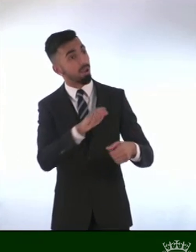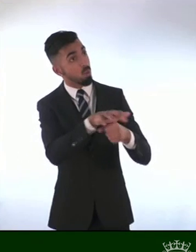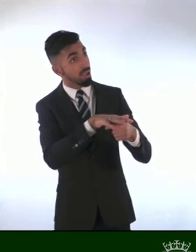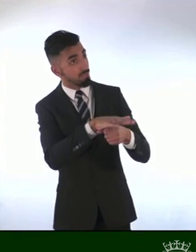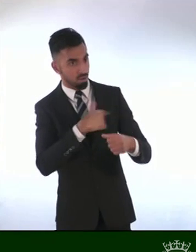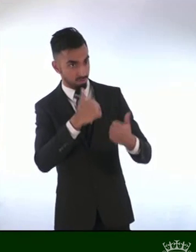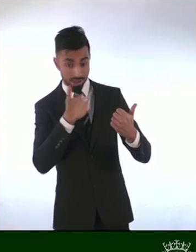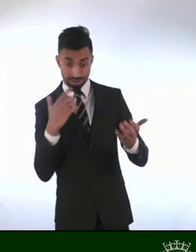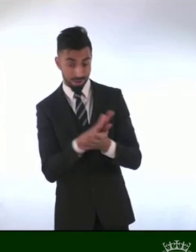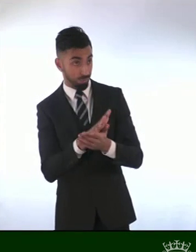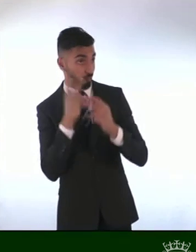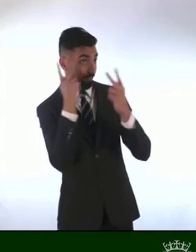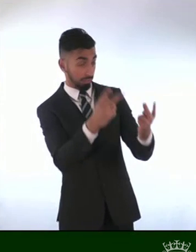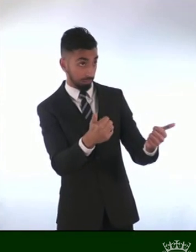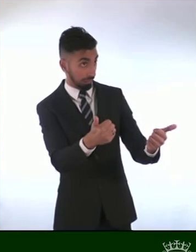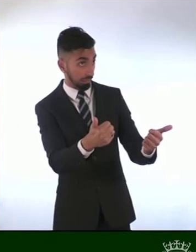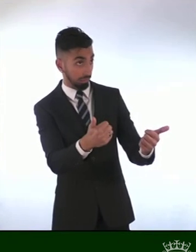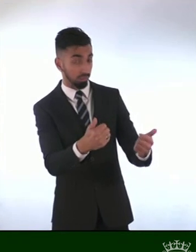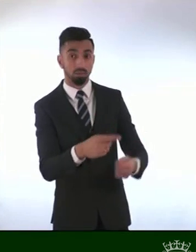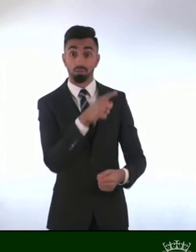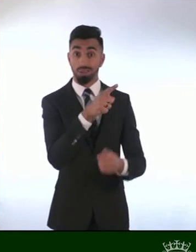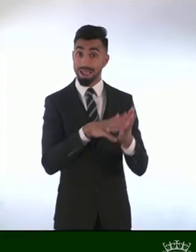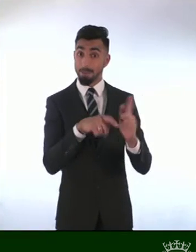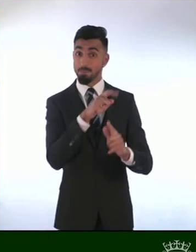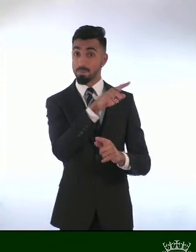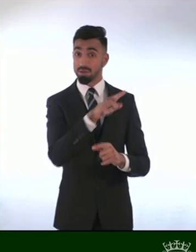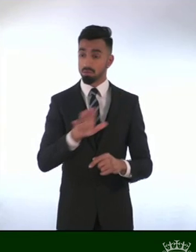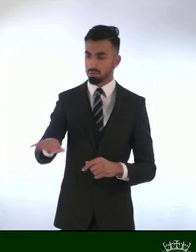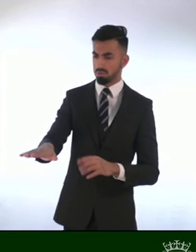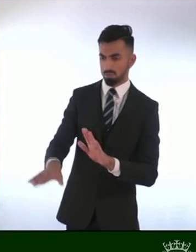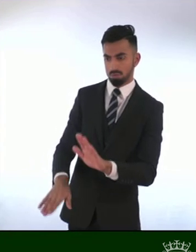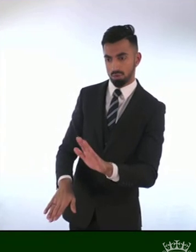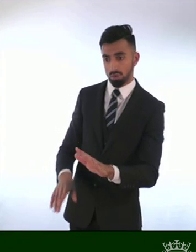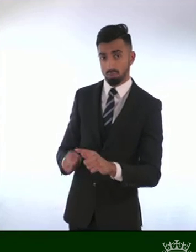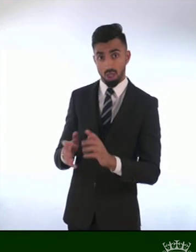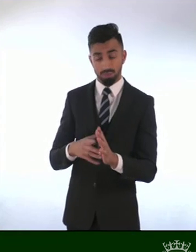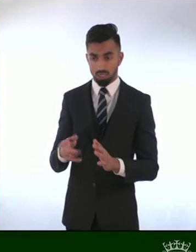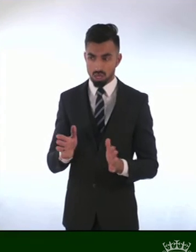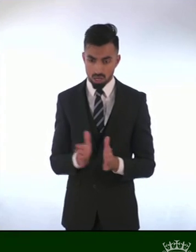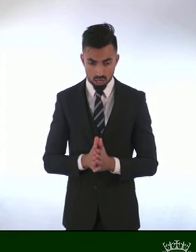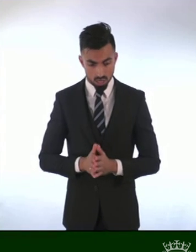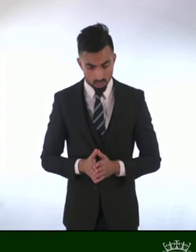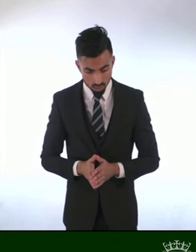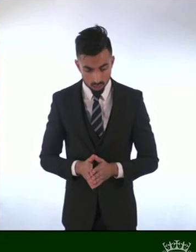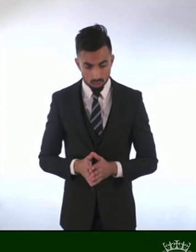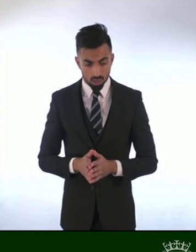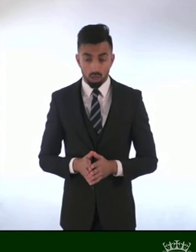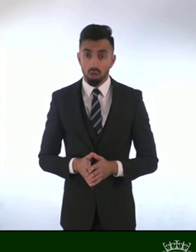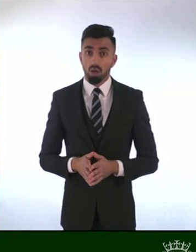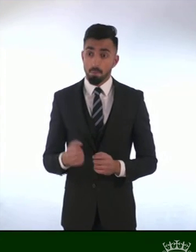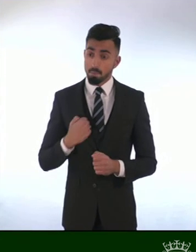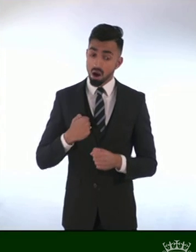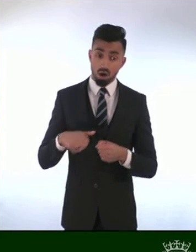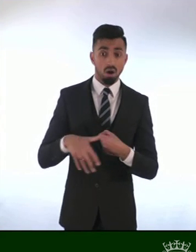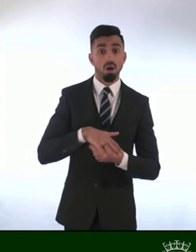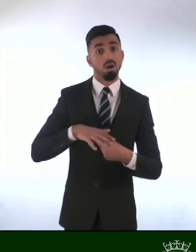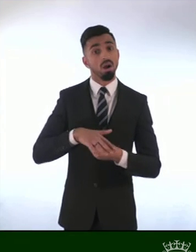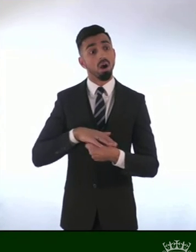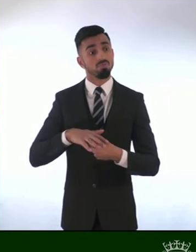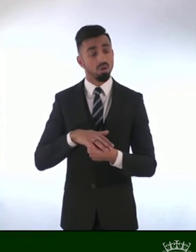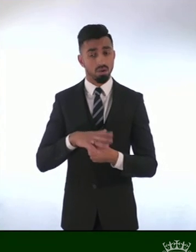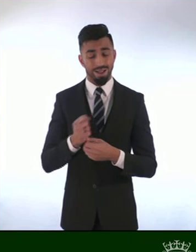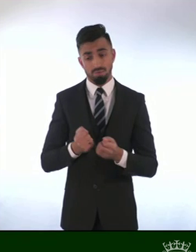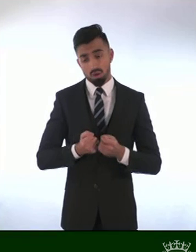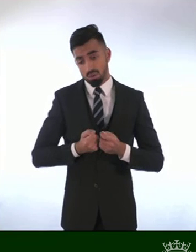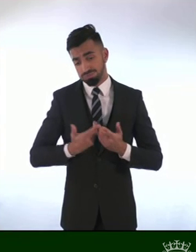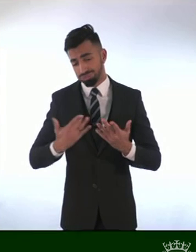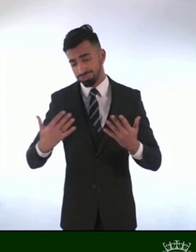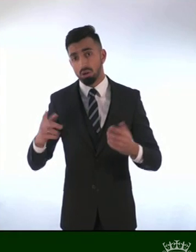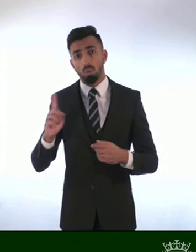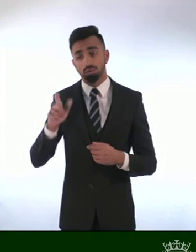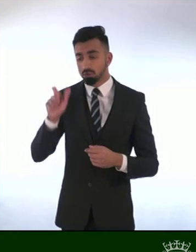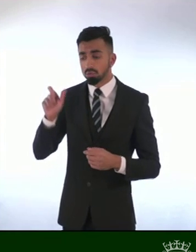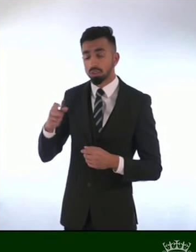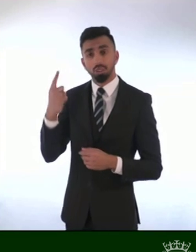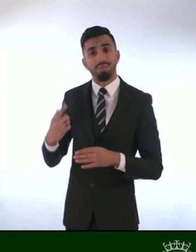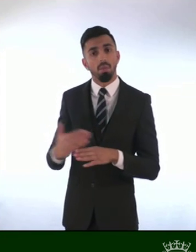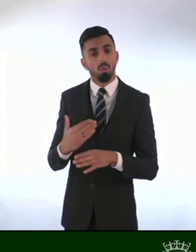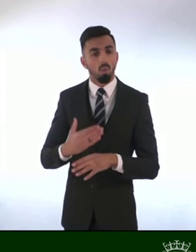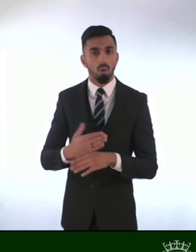What I really hope is that the Prime Minister will look at the whole coronavirus crisis through the eyes of the Rhondda, because we have a large number of sole traders, chippies, electricians and plumbers.